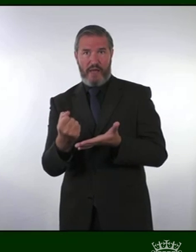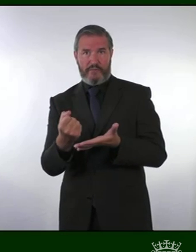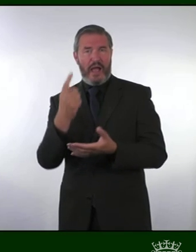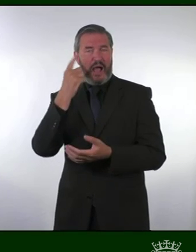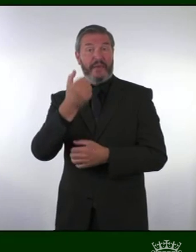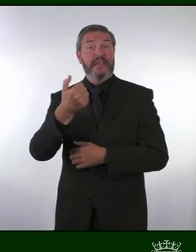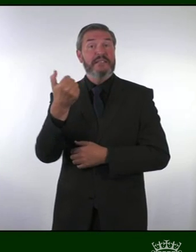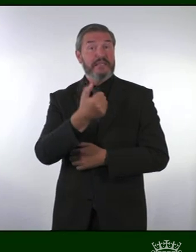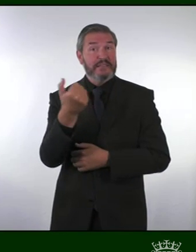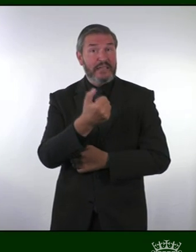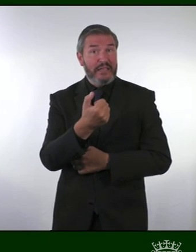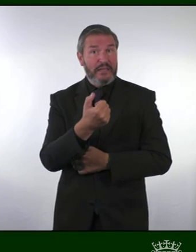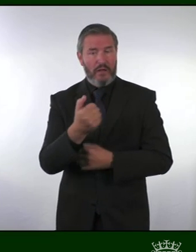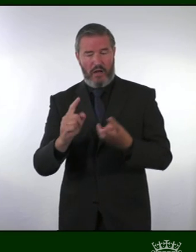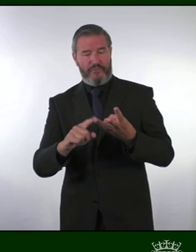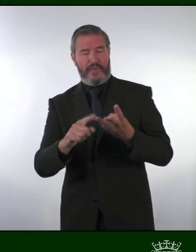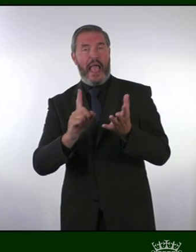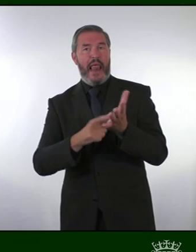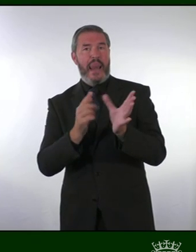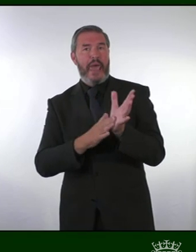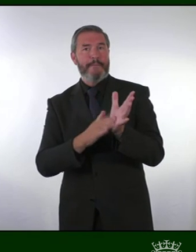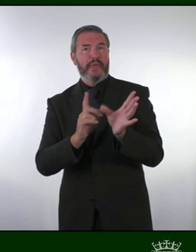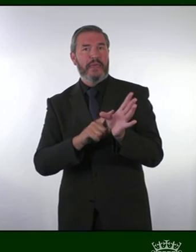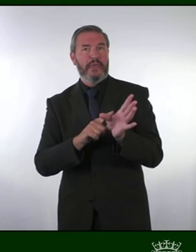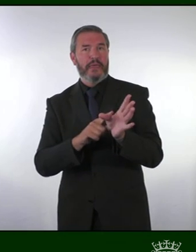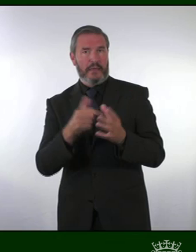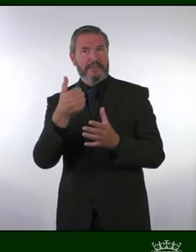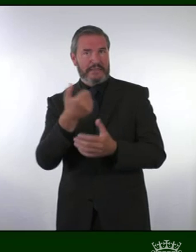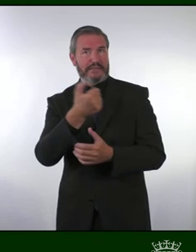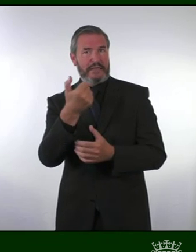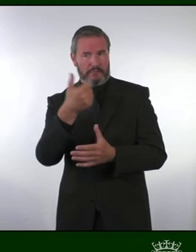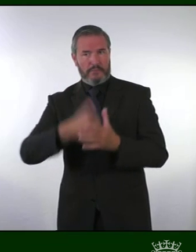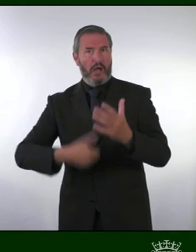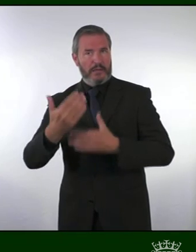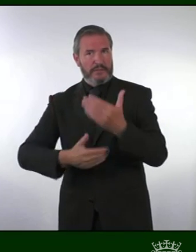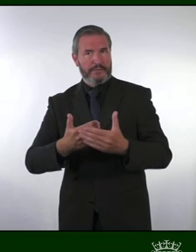Sixteen of the Lammy recommendations have been implemented.